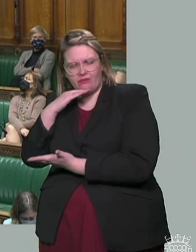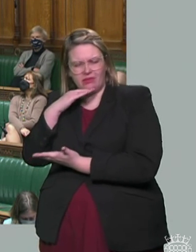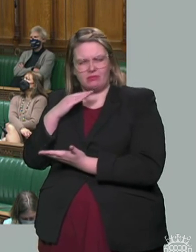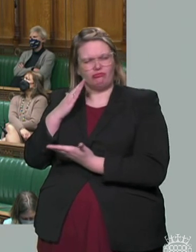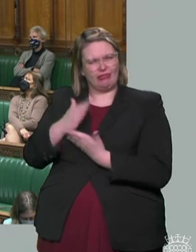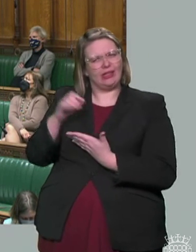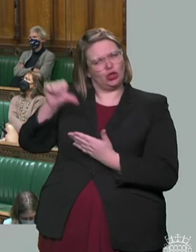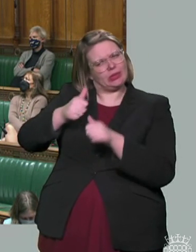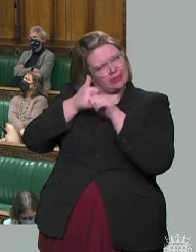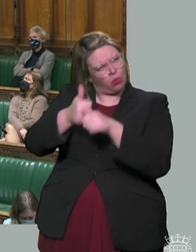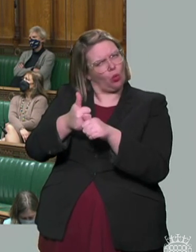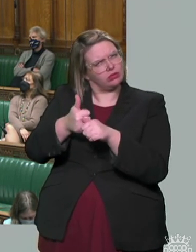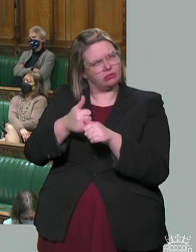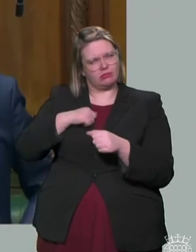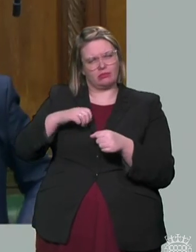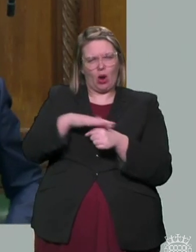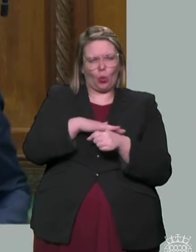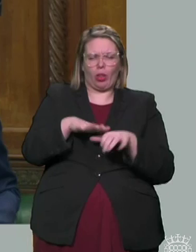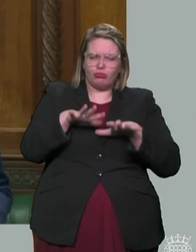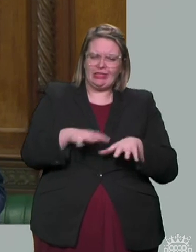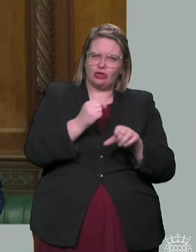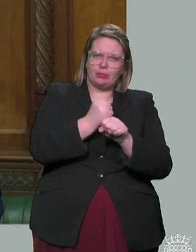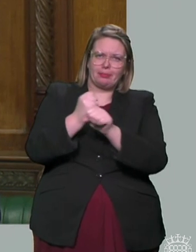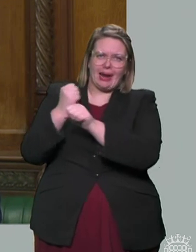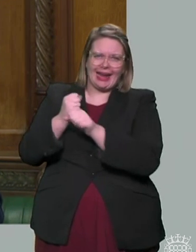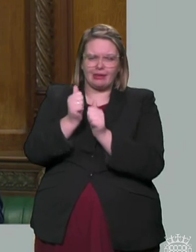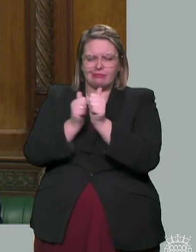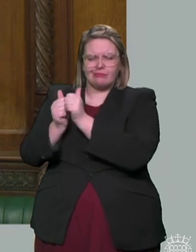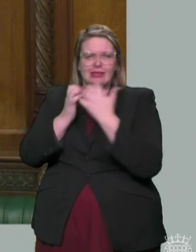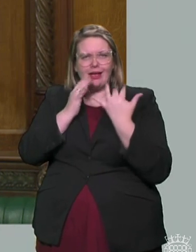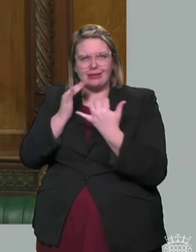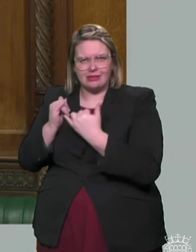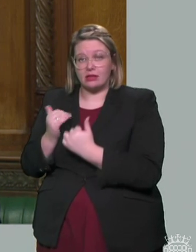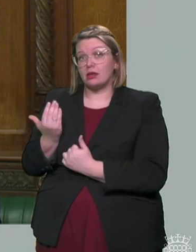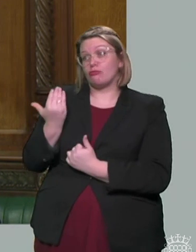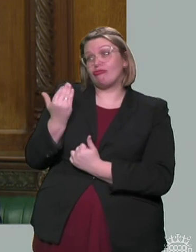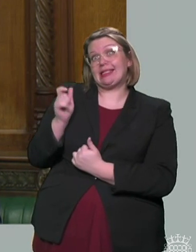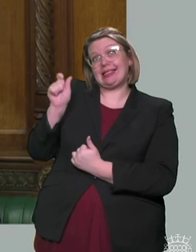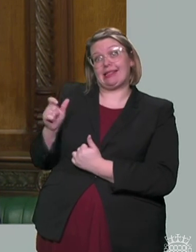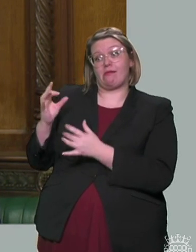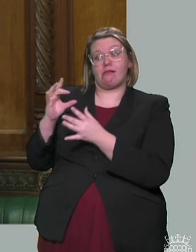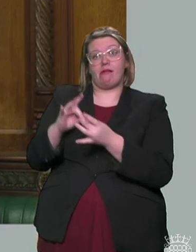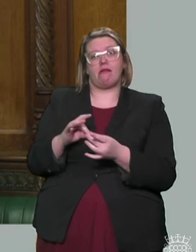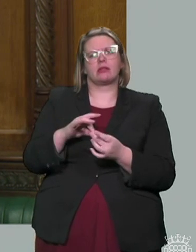My honourable Friend the Member for Lewisham West and Penge asked him earlier why British manufacturers had not been